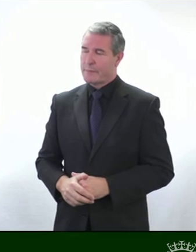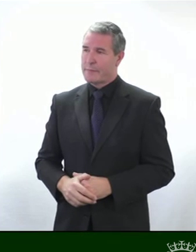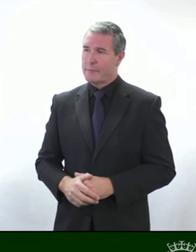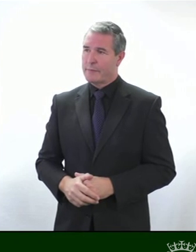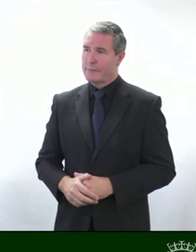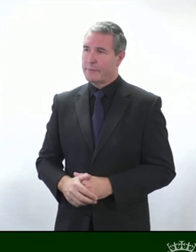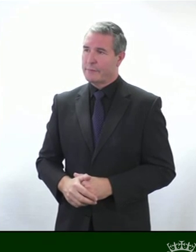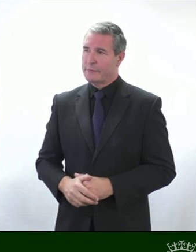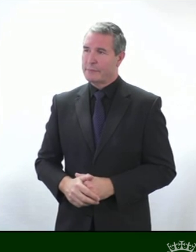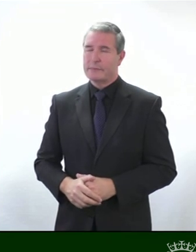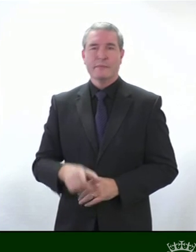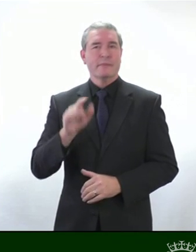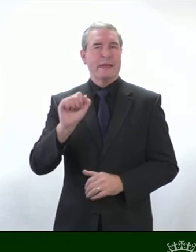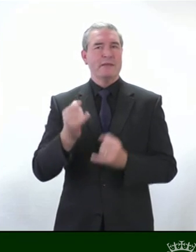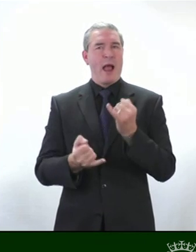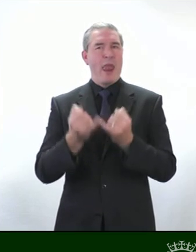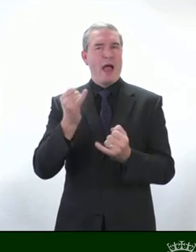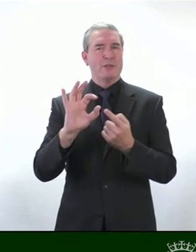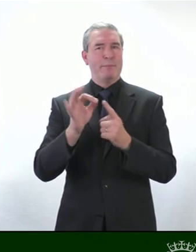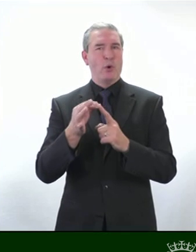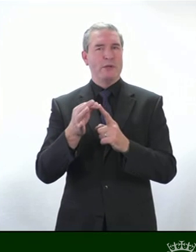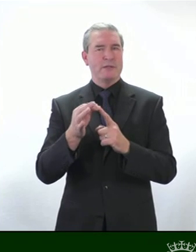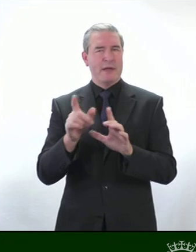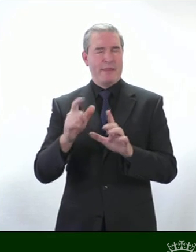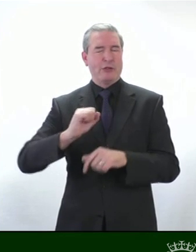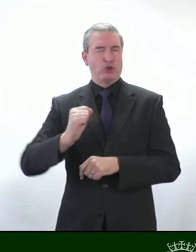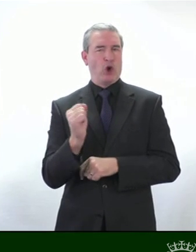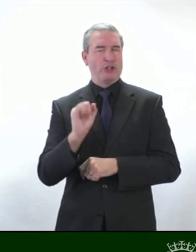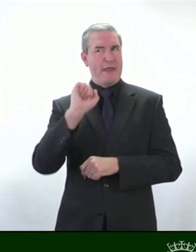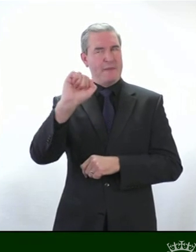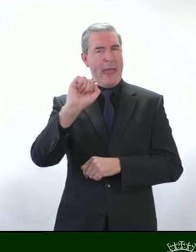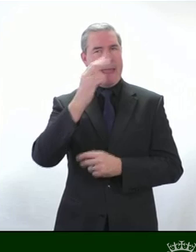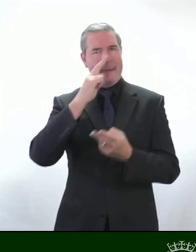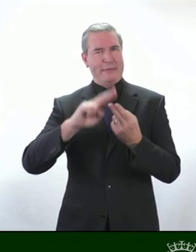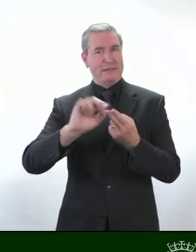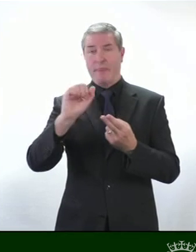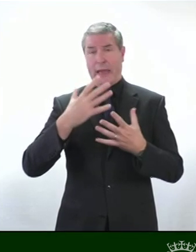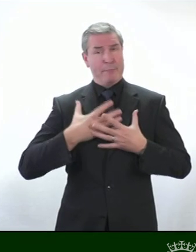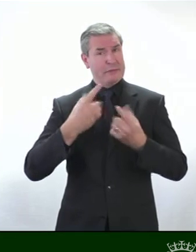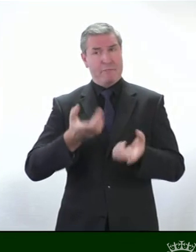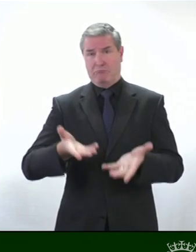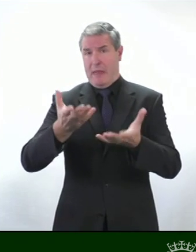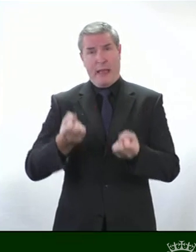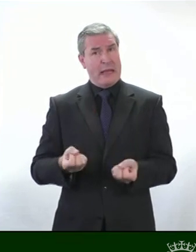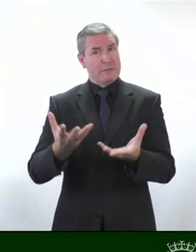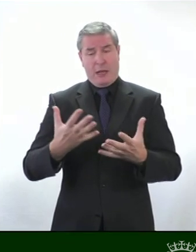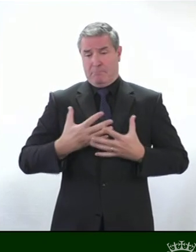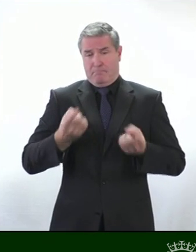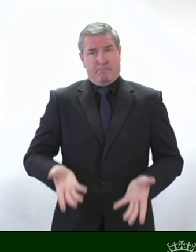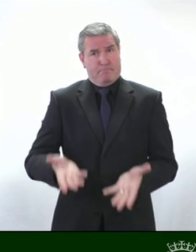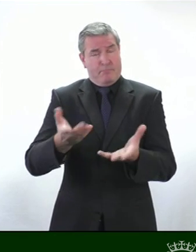On the last point, that is a matter for the Scottish Government, who have the fiscal freedom to do that.